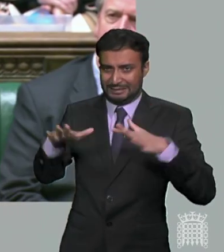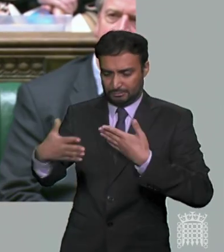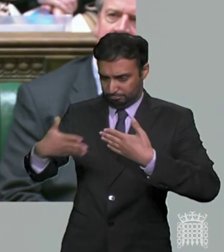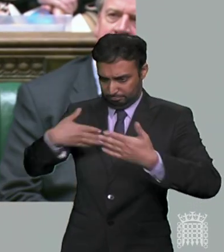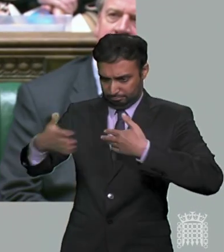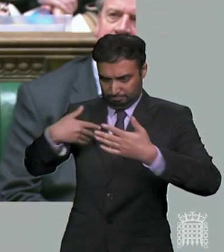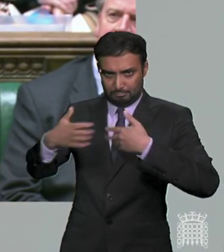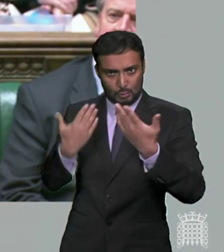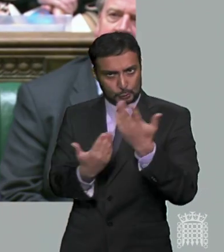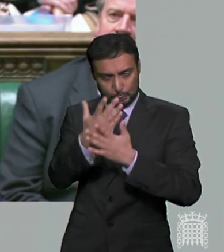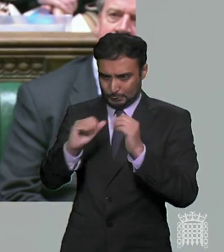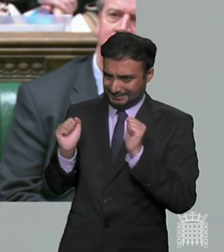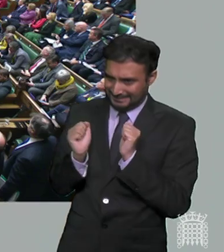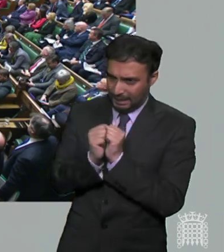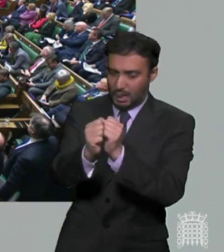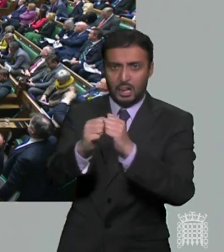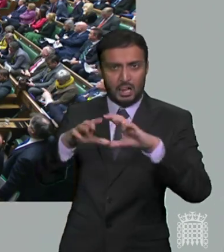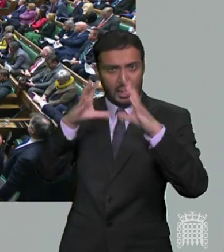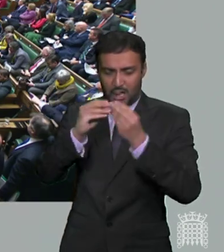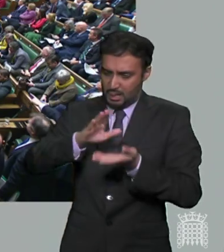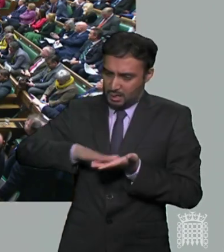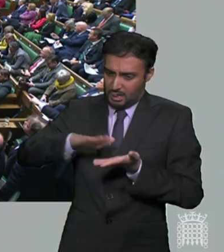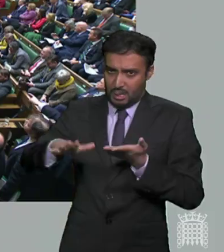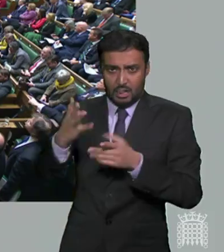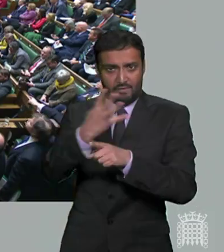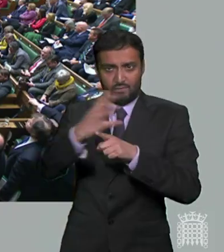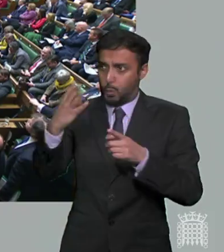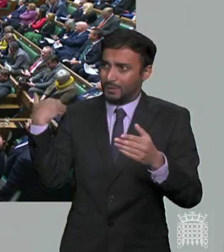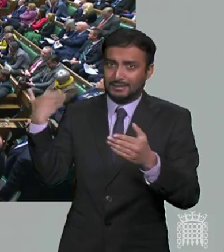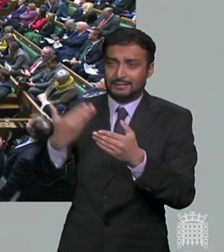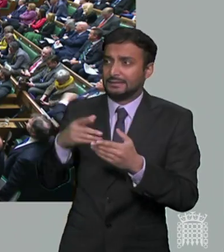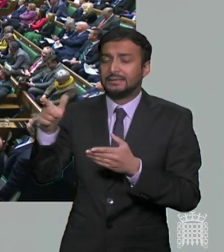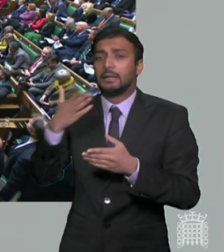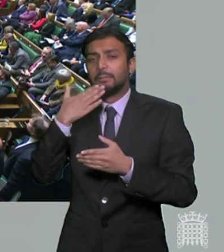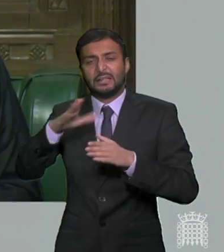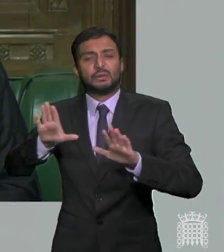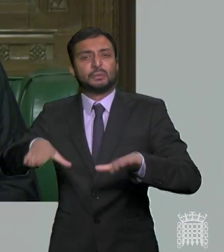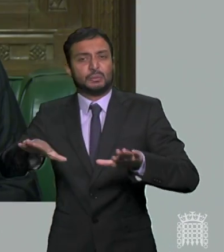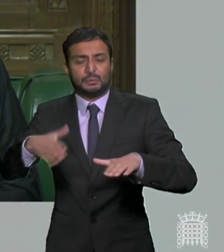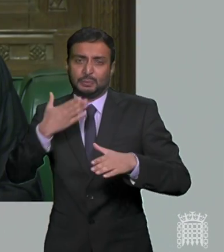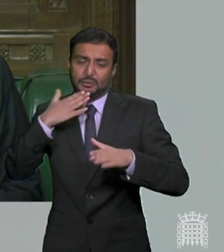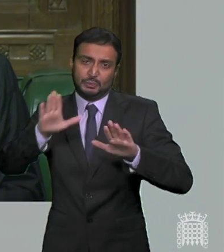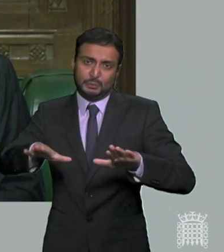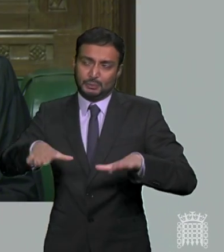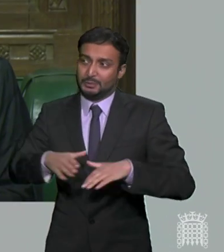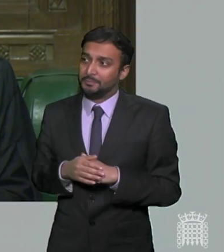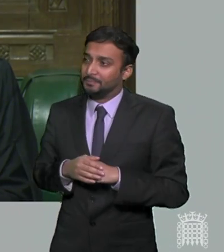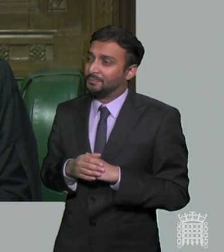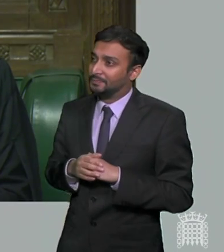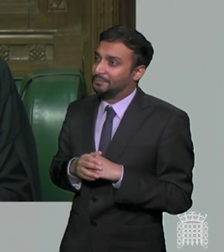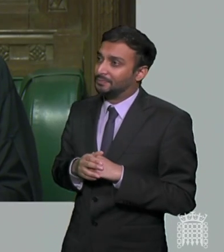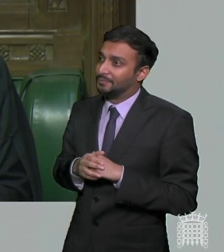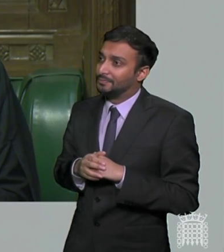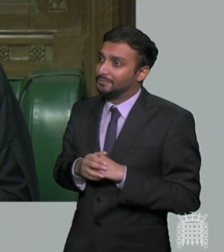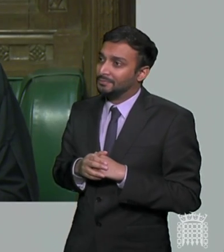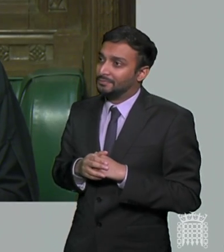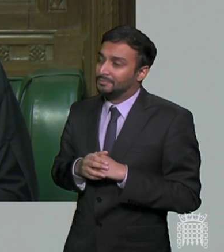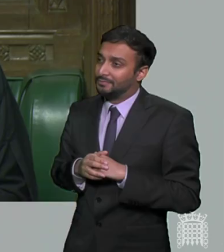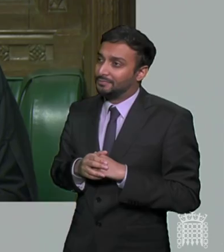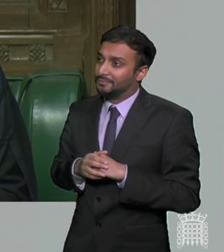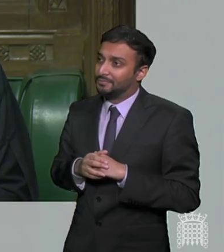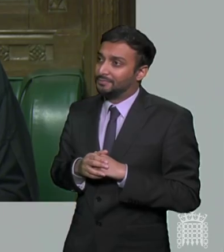Order. Prime Minister, when I stand, you have to sit down.